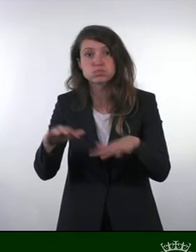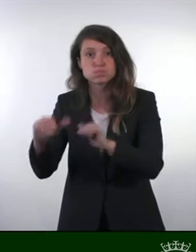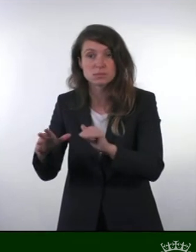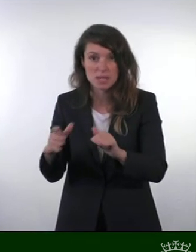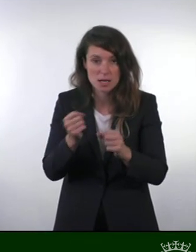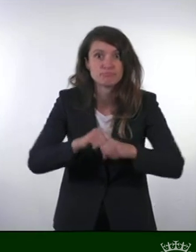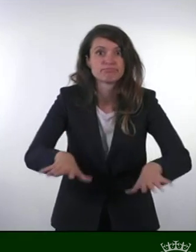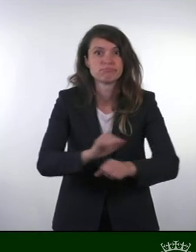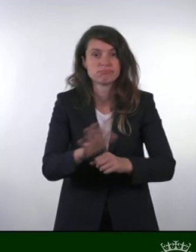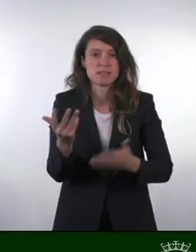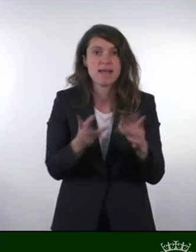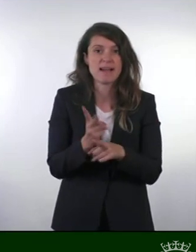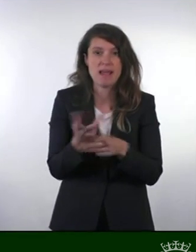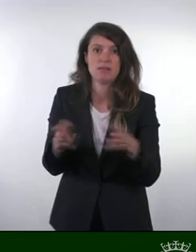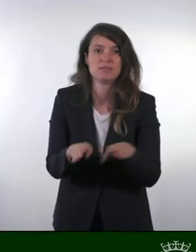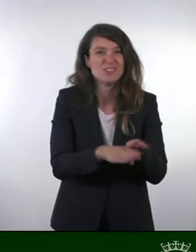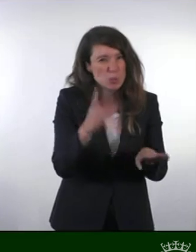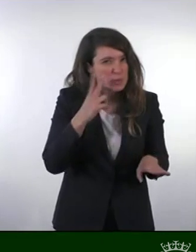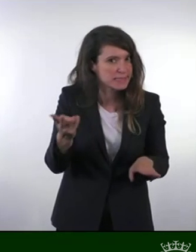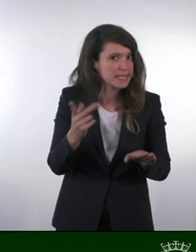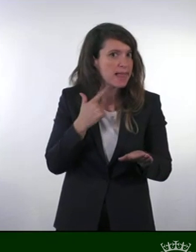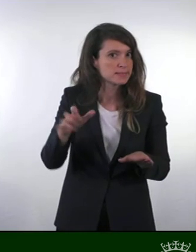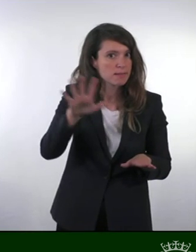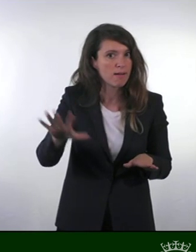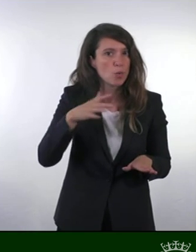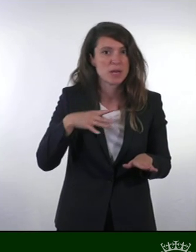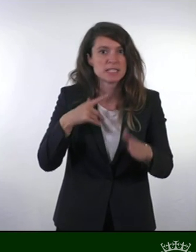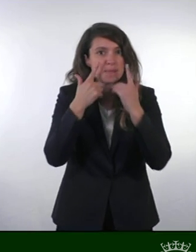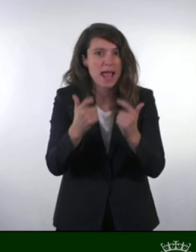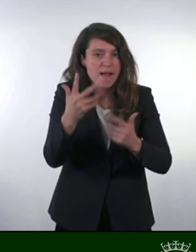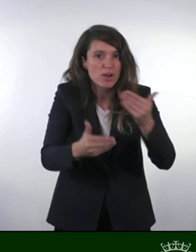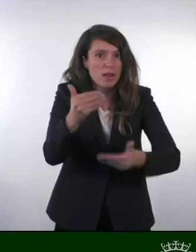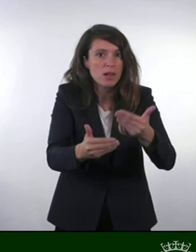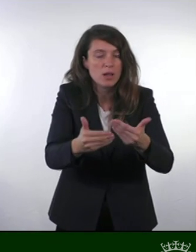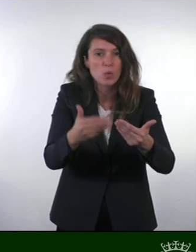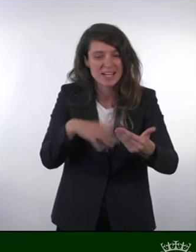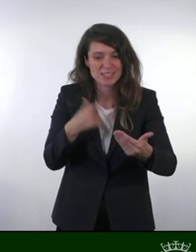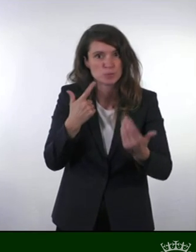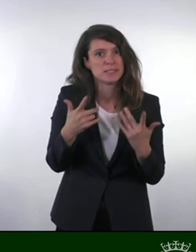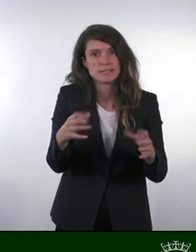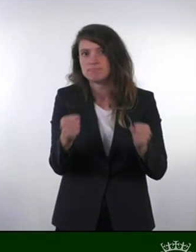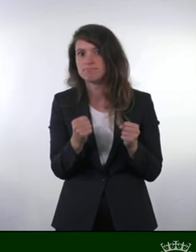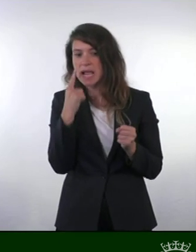People can see what is happening in Leicester, for instance. We need to be very careful that we do this in a prudent way.